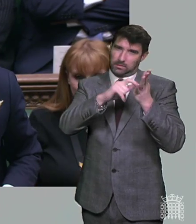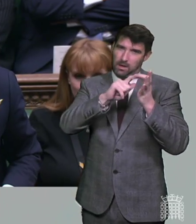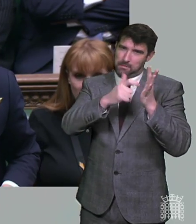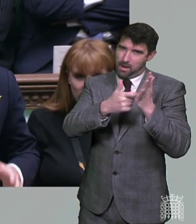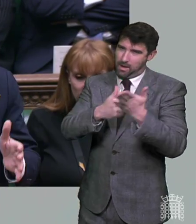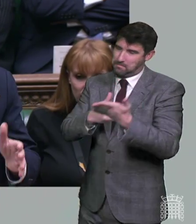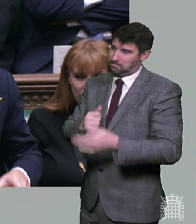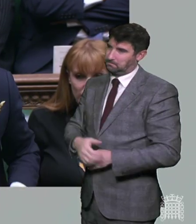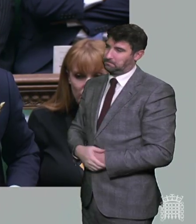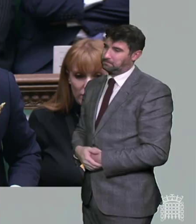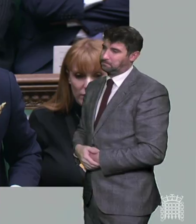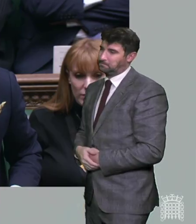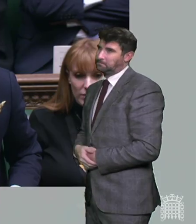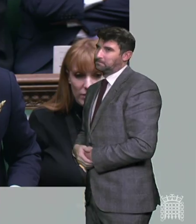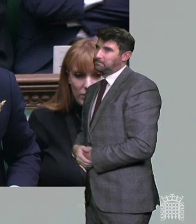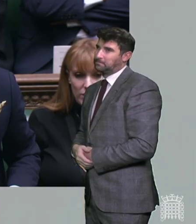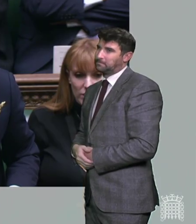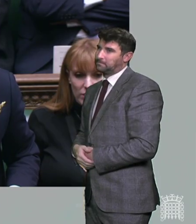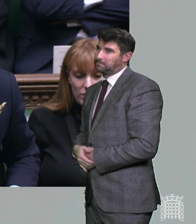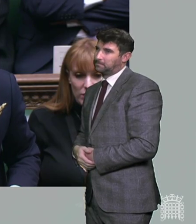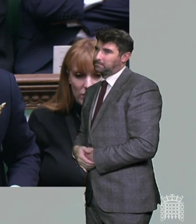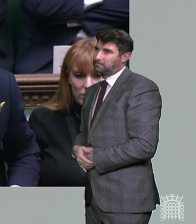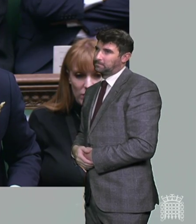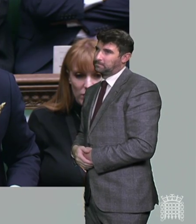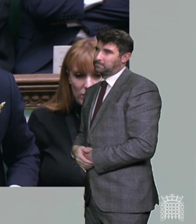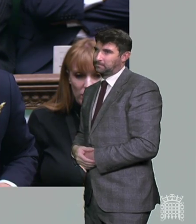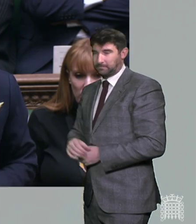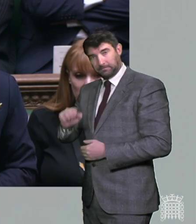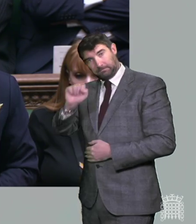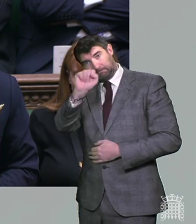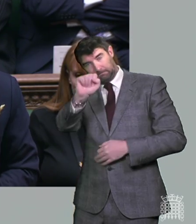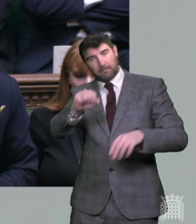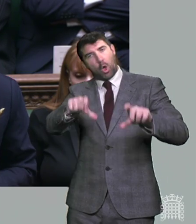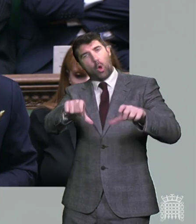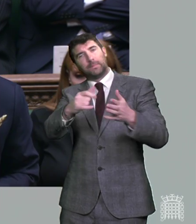The Prime Minister’s Home Secretary says the asylum system is broken.